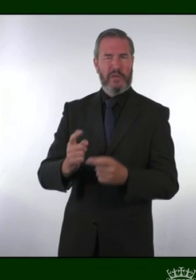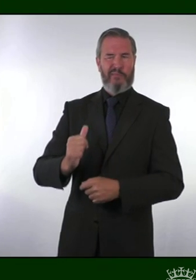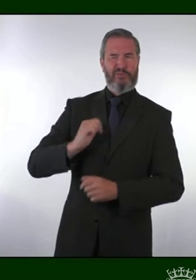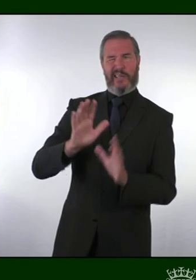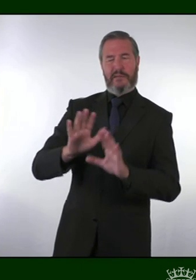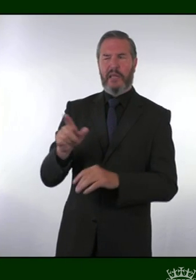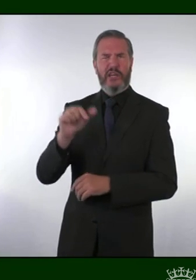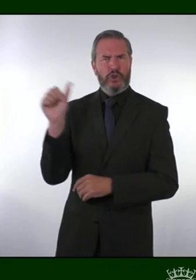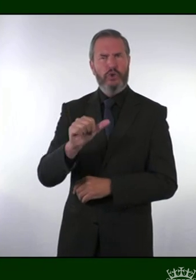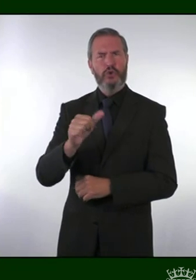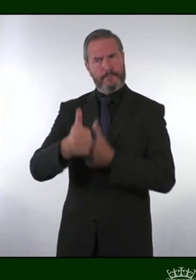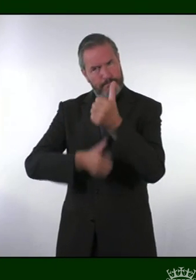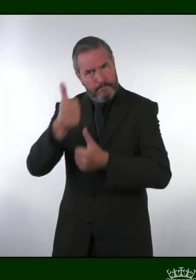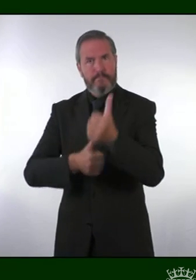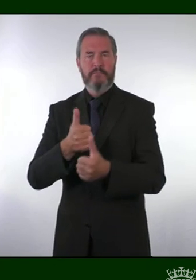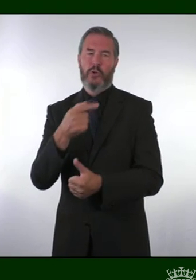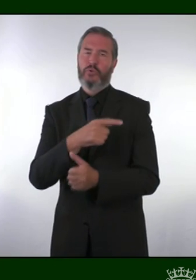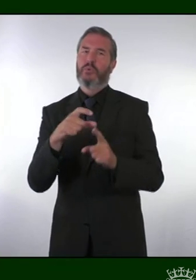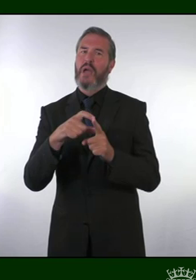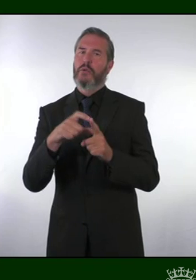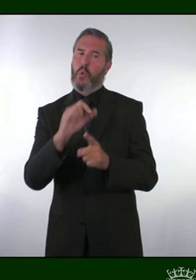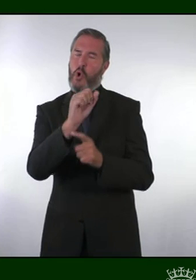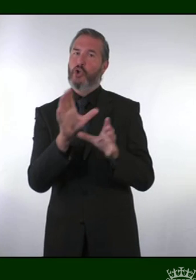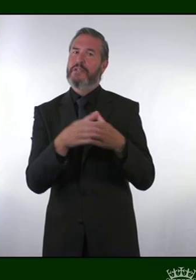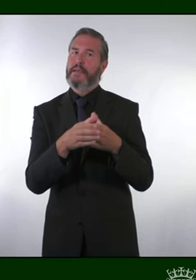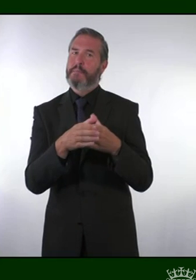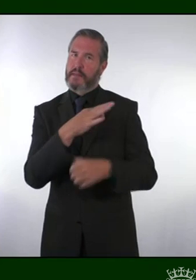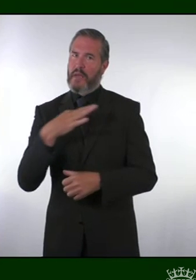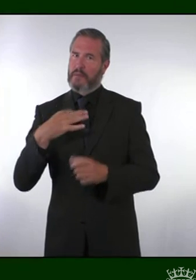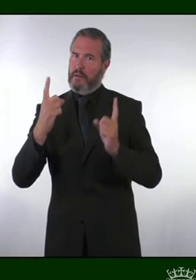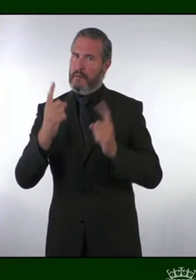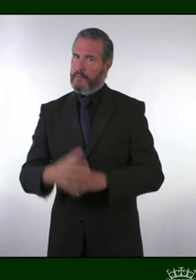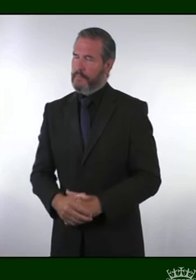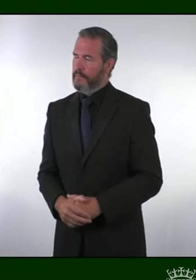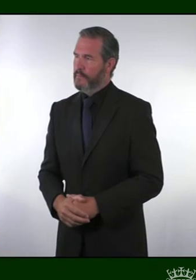I think he should pay tribute now to Dido and her team for what they are doing.